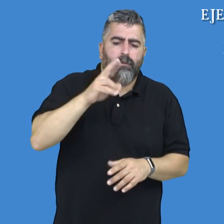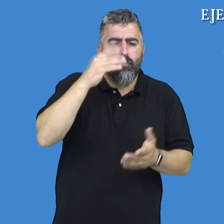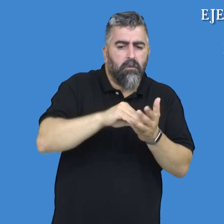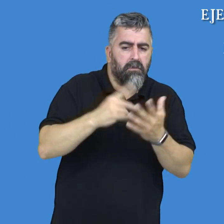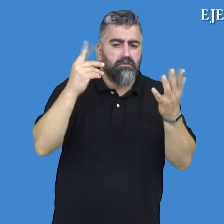vez